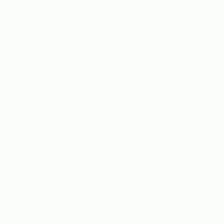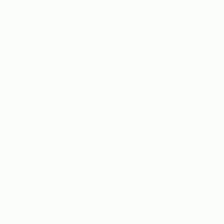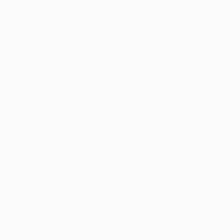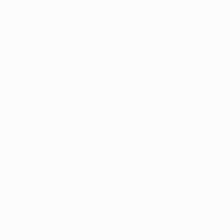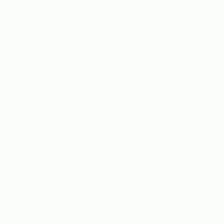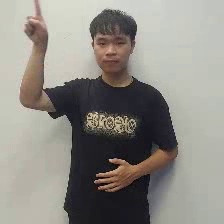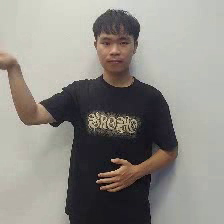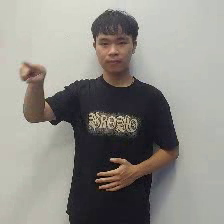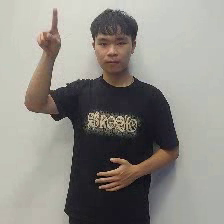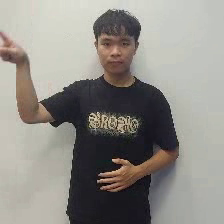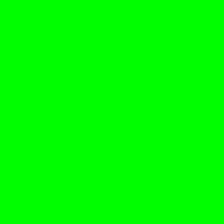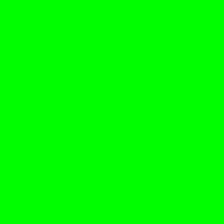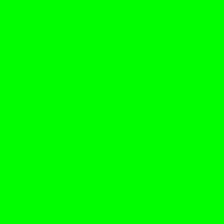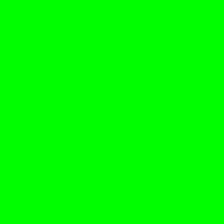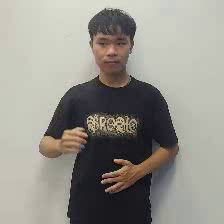Họ